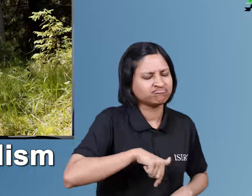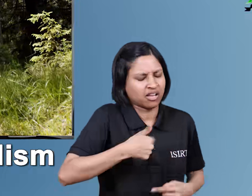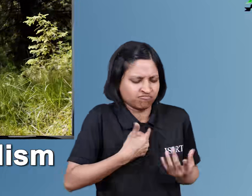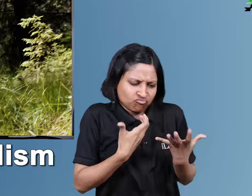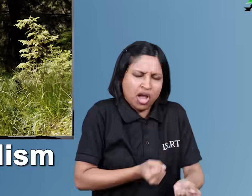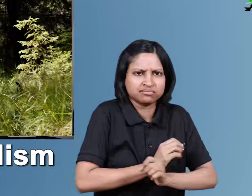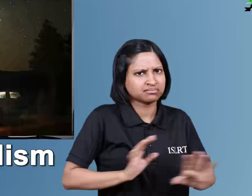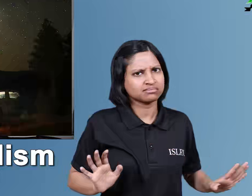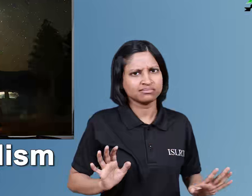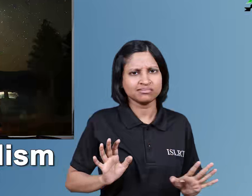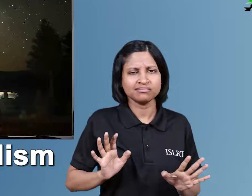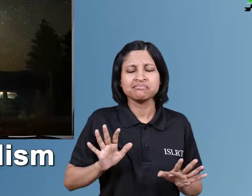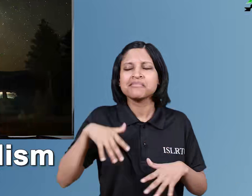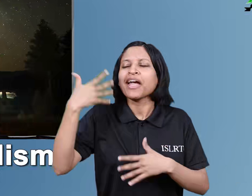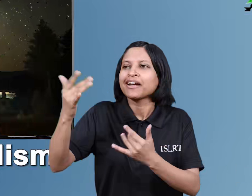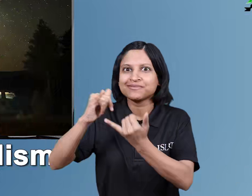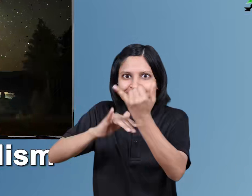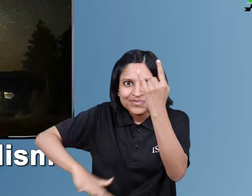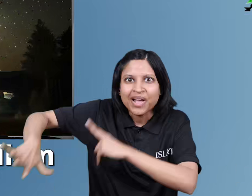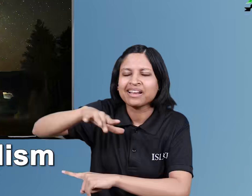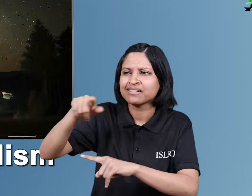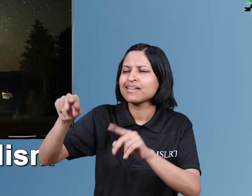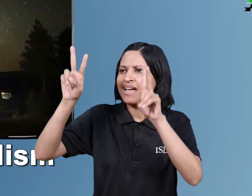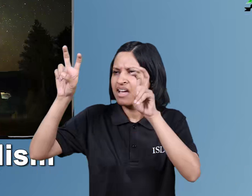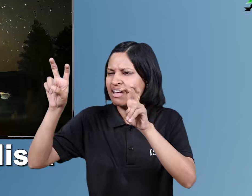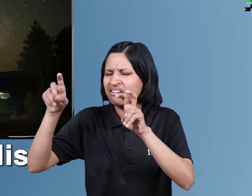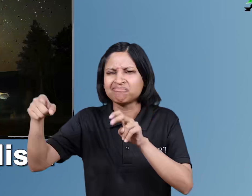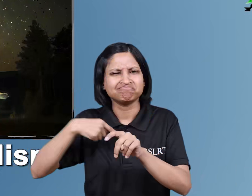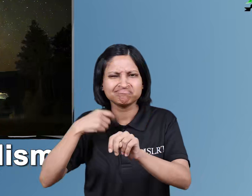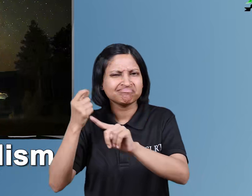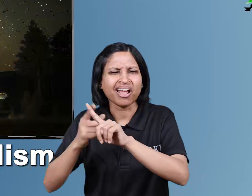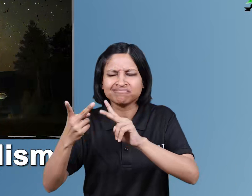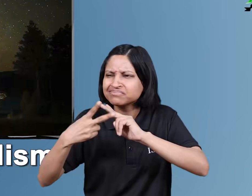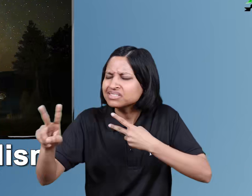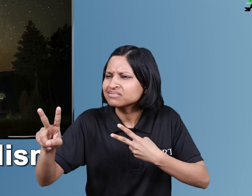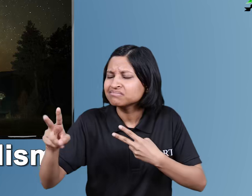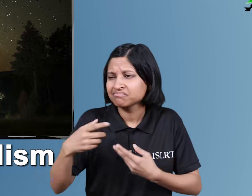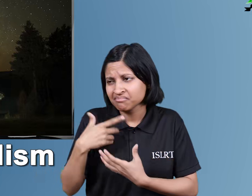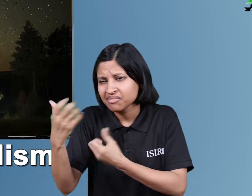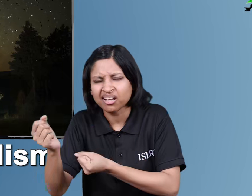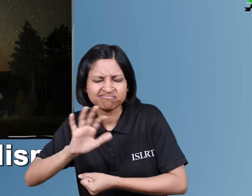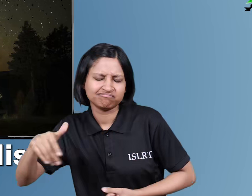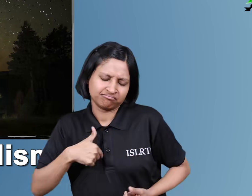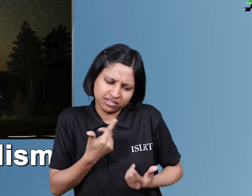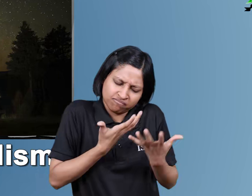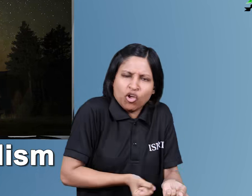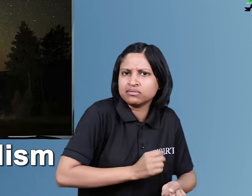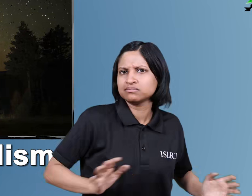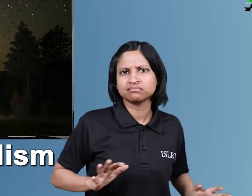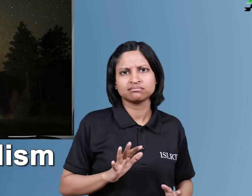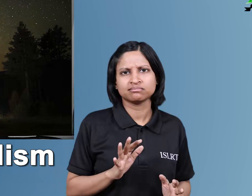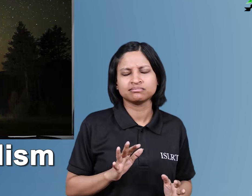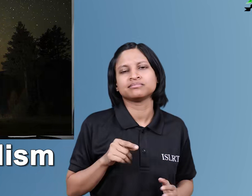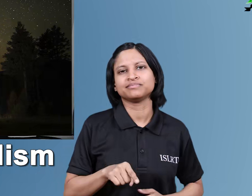encouraging individuals to stand apart from societal norms and to cultivate self-trust instead of relying on society.